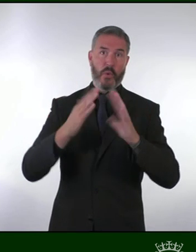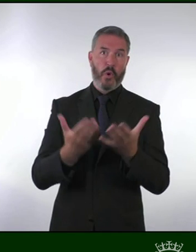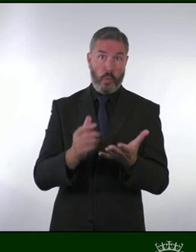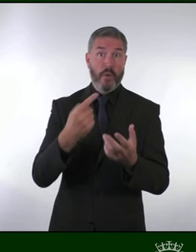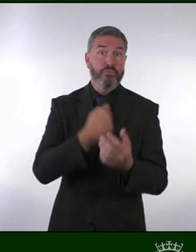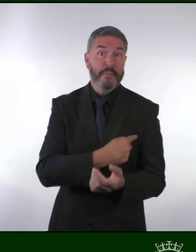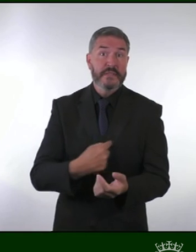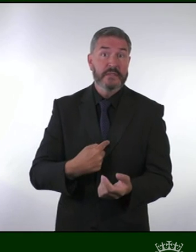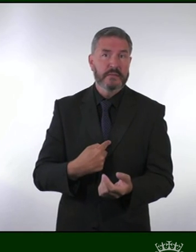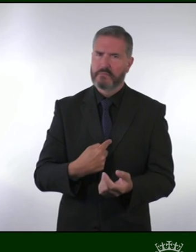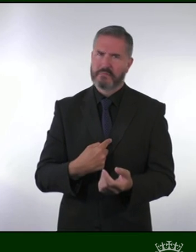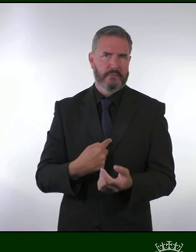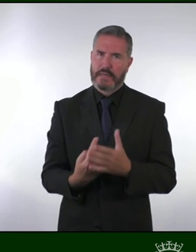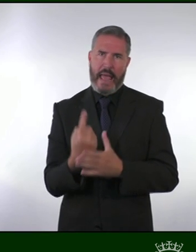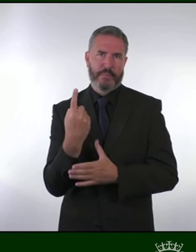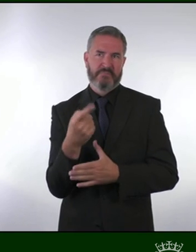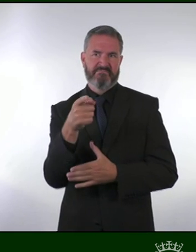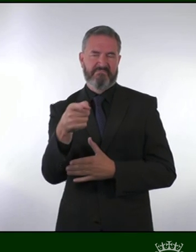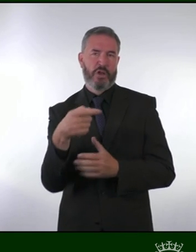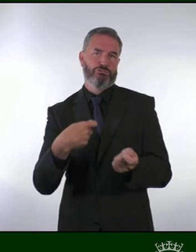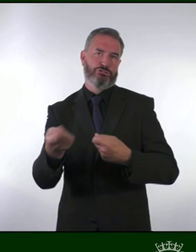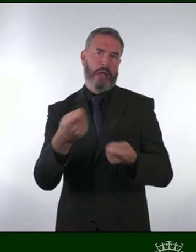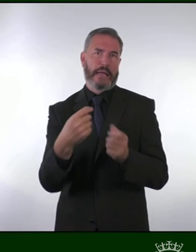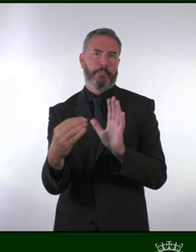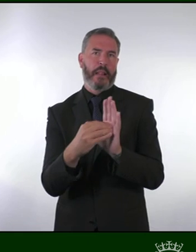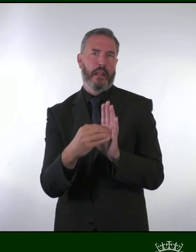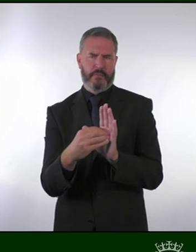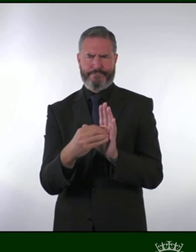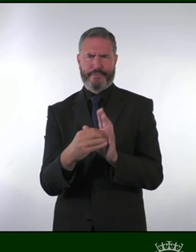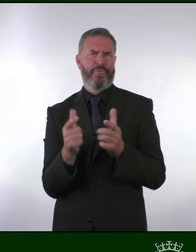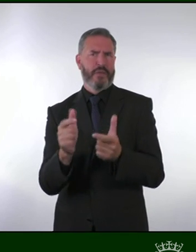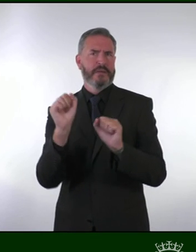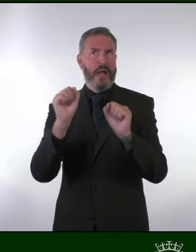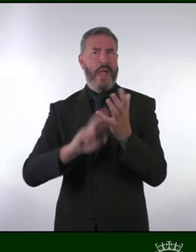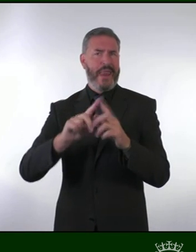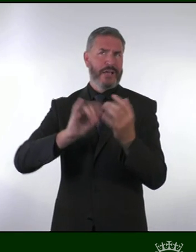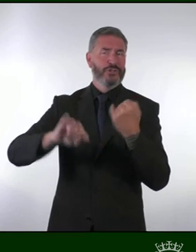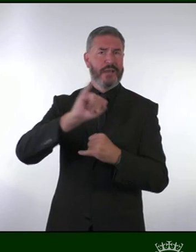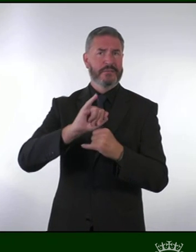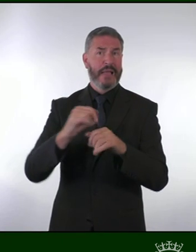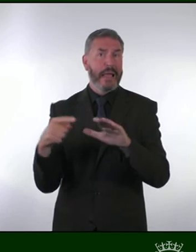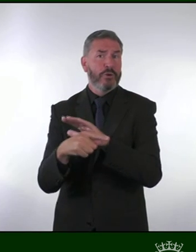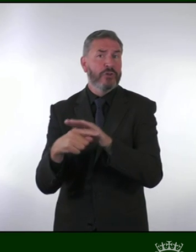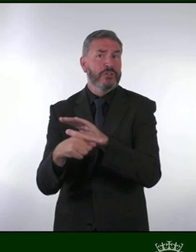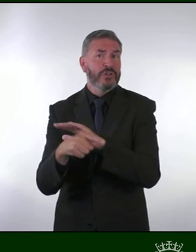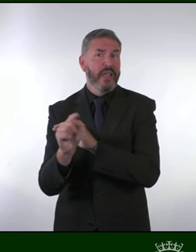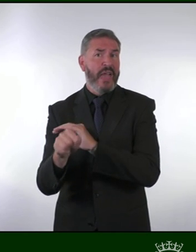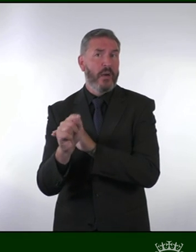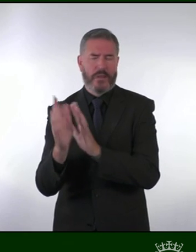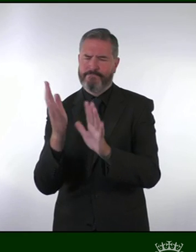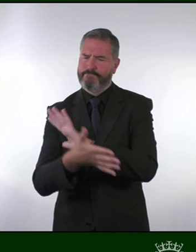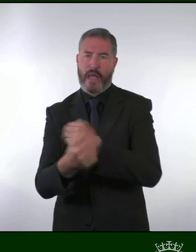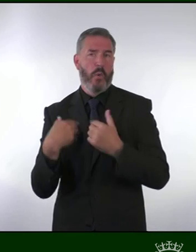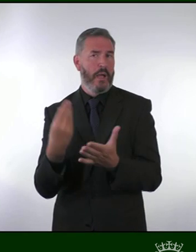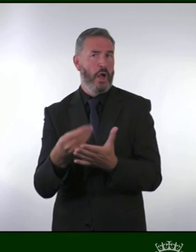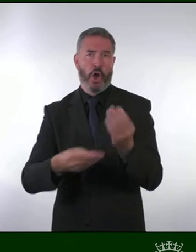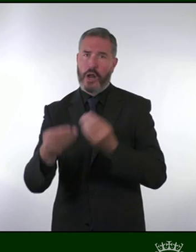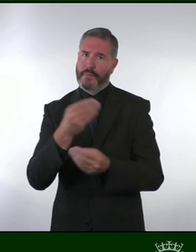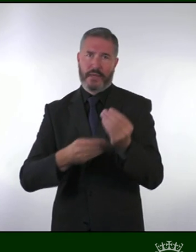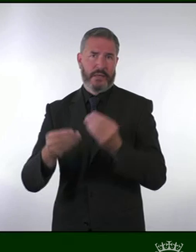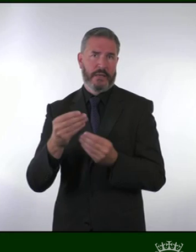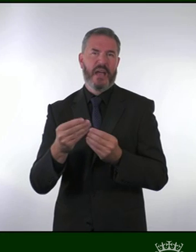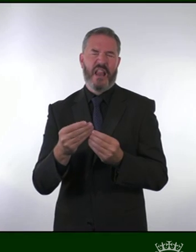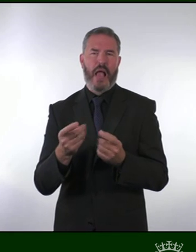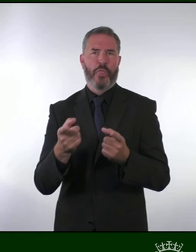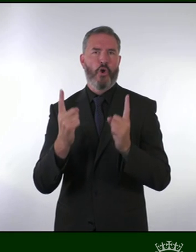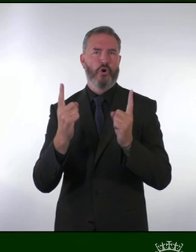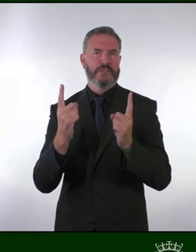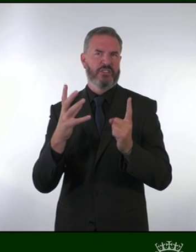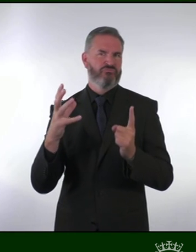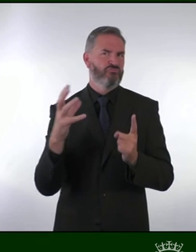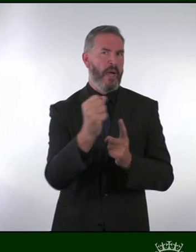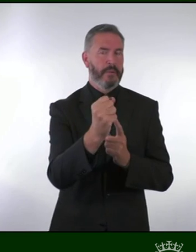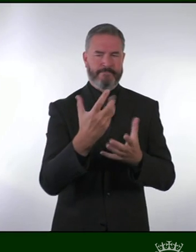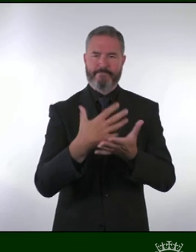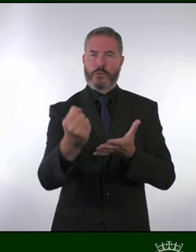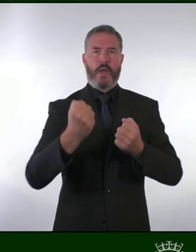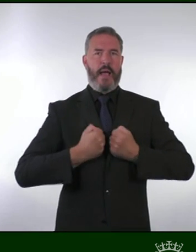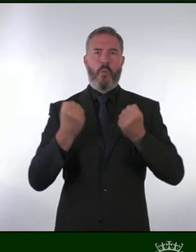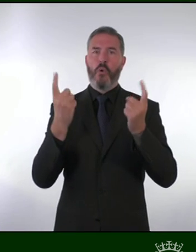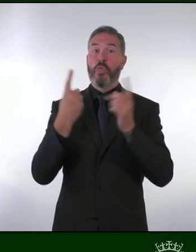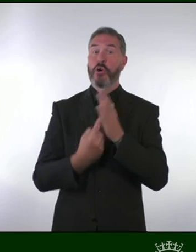Instead, we got a Tory Trade Bill that threatens our NHS, an Immigration Bill that will devastate our economy, and a power grab that will dismantle devolution.